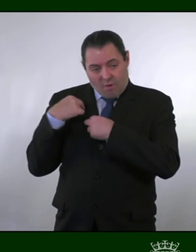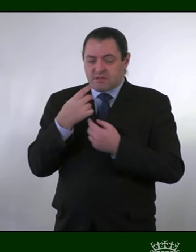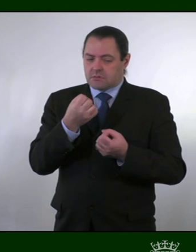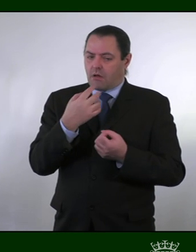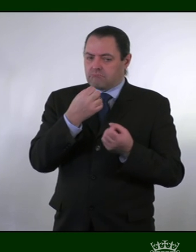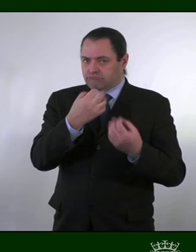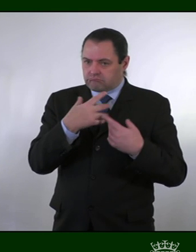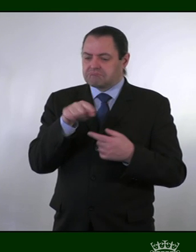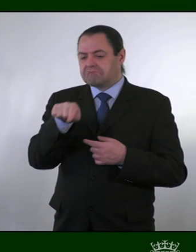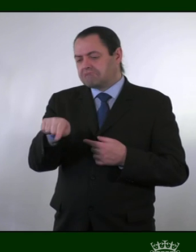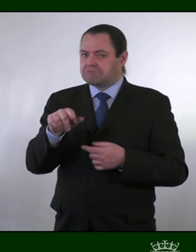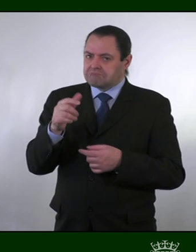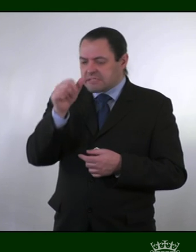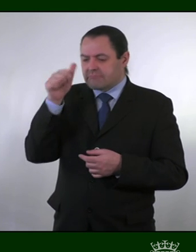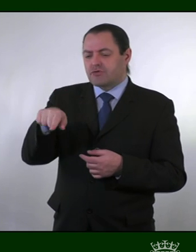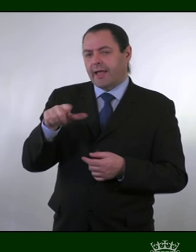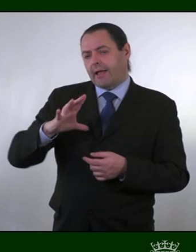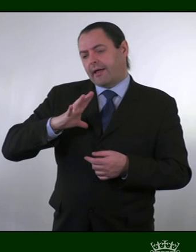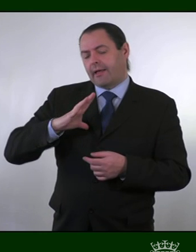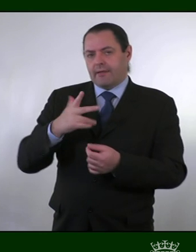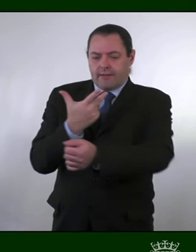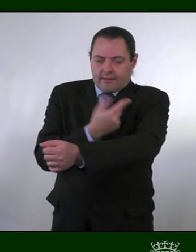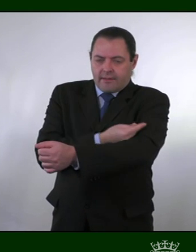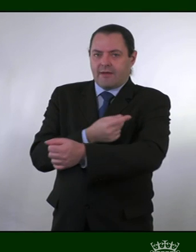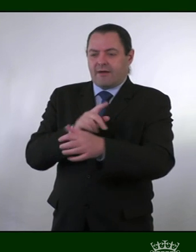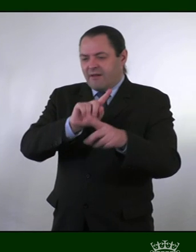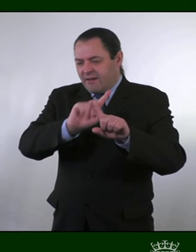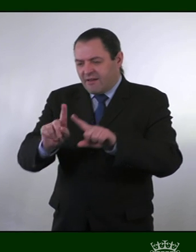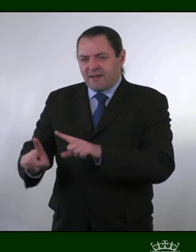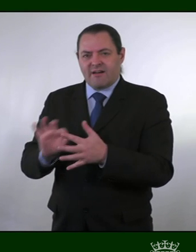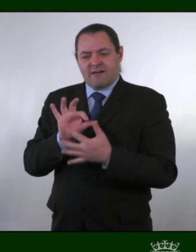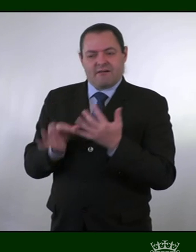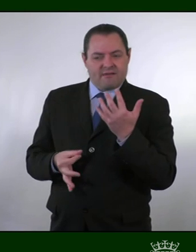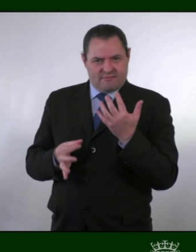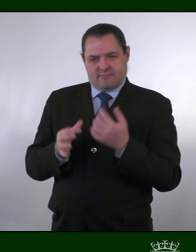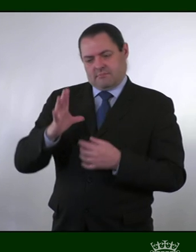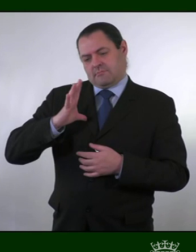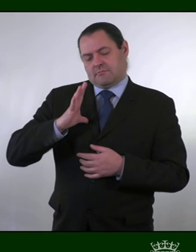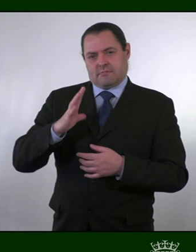We have the tools to do it and we have the scientific weaponry to do it.